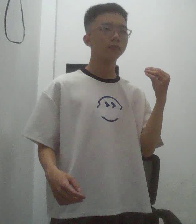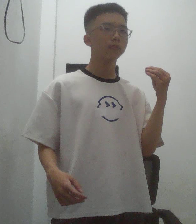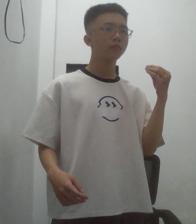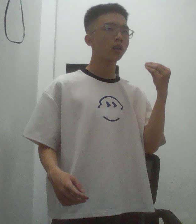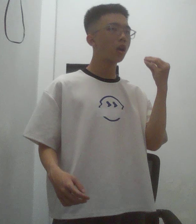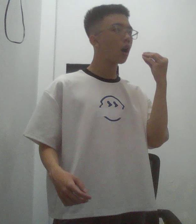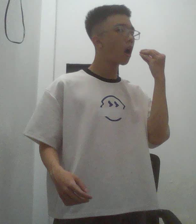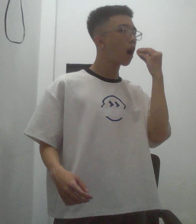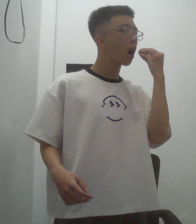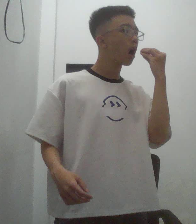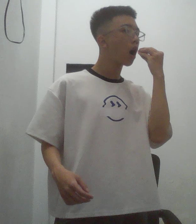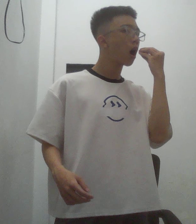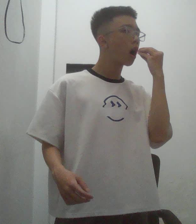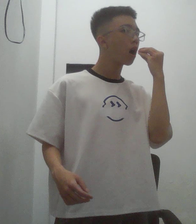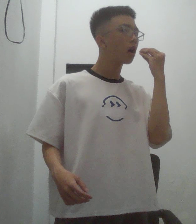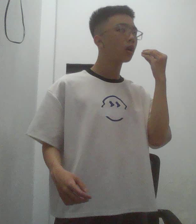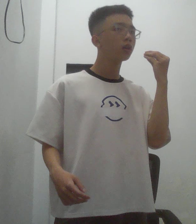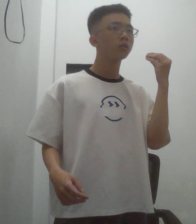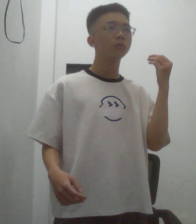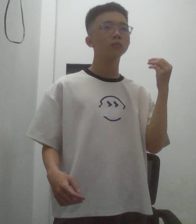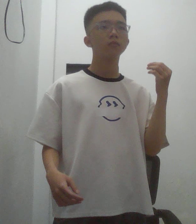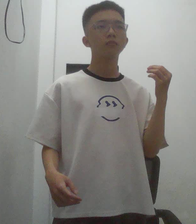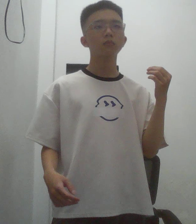an